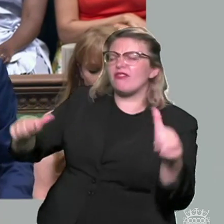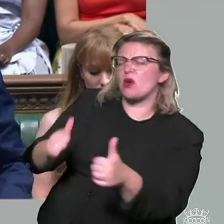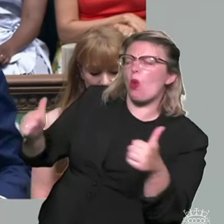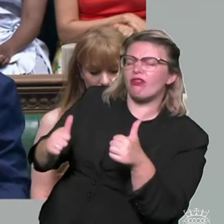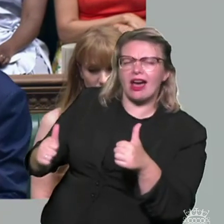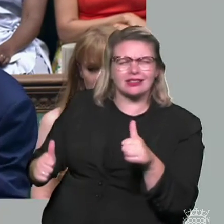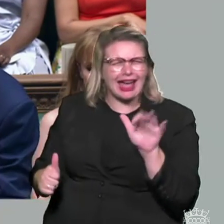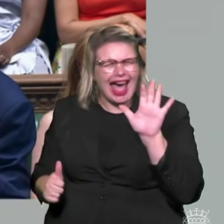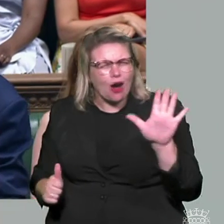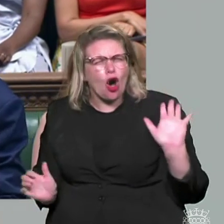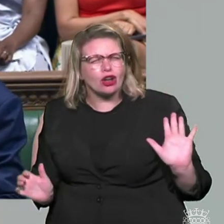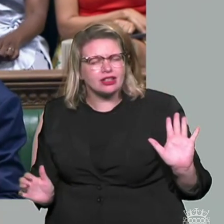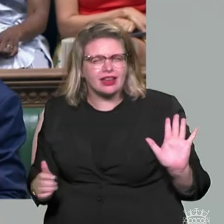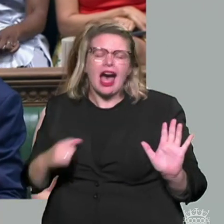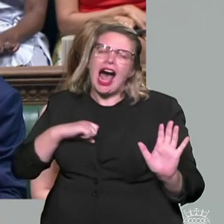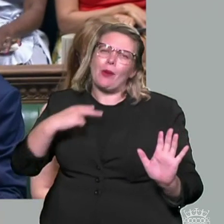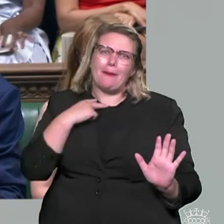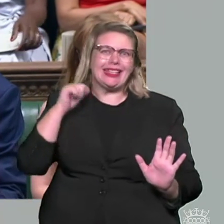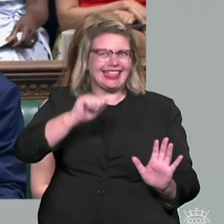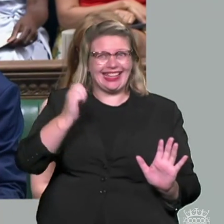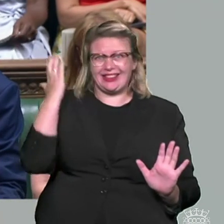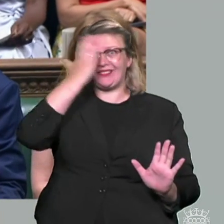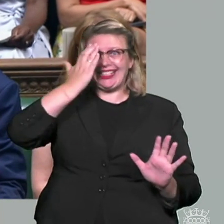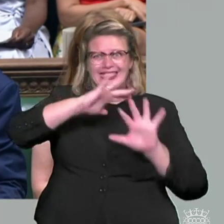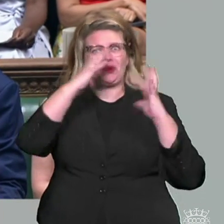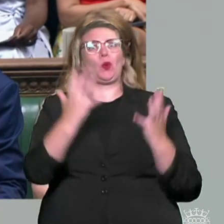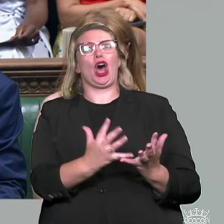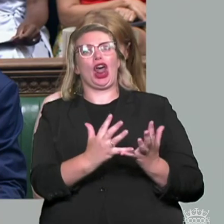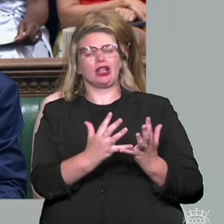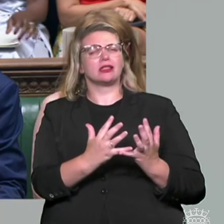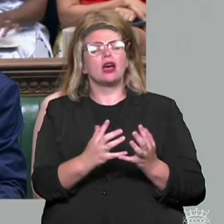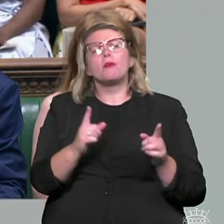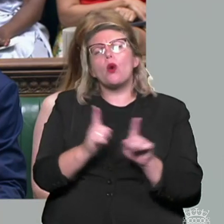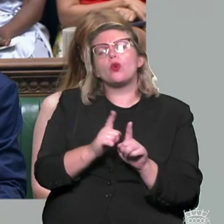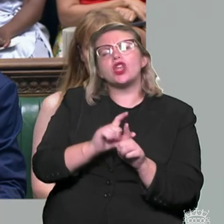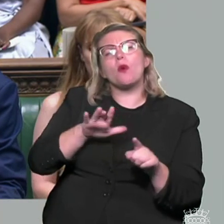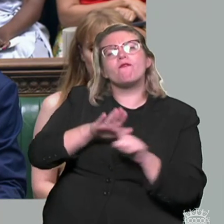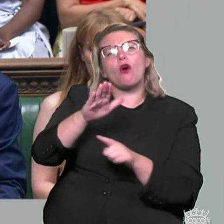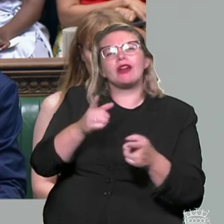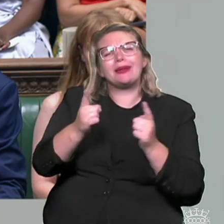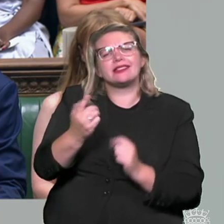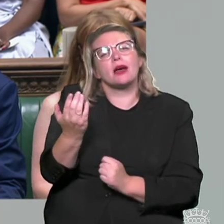I am going to miss the delusion. But his Foreign Secretary did not stop there.